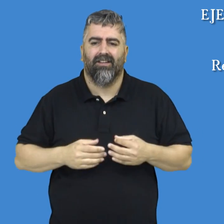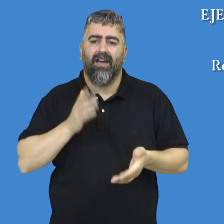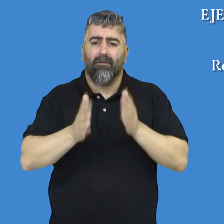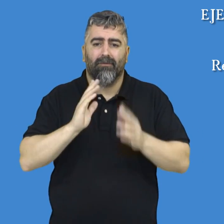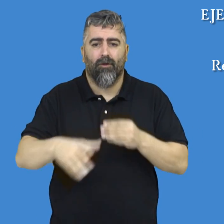terapia